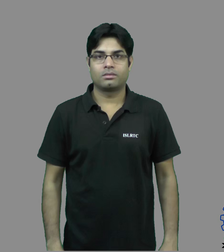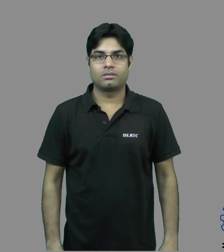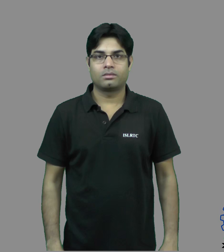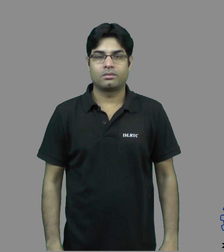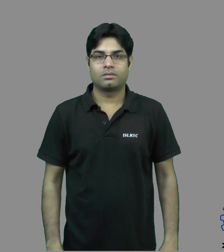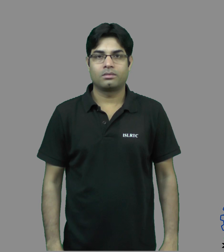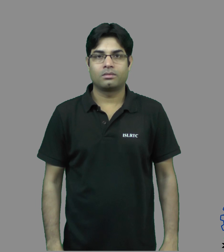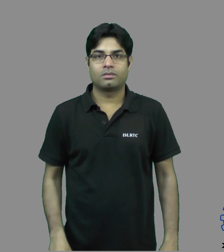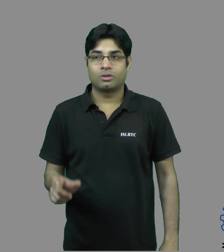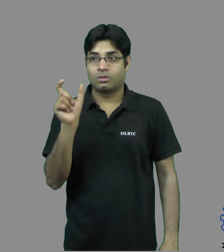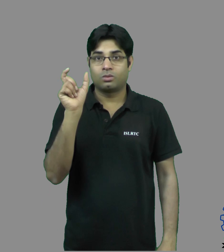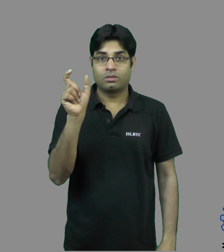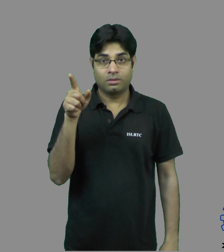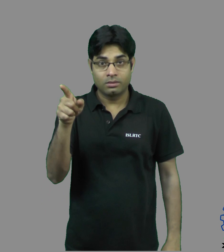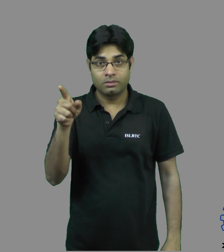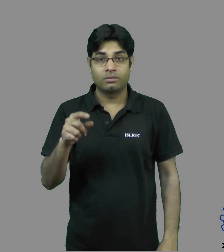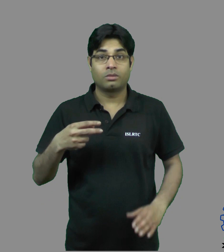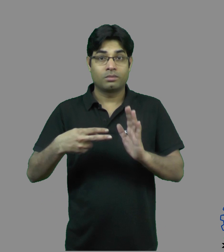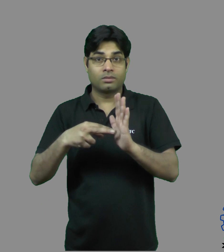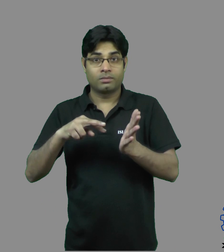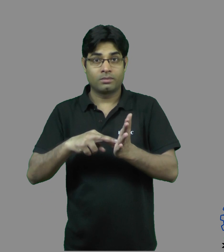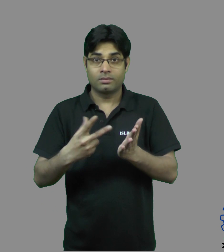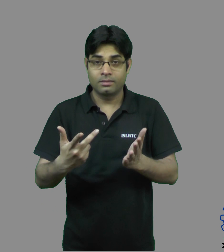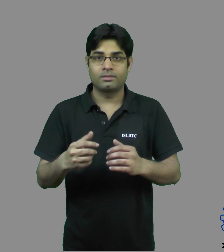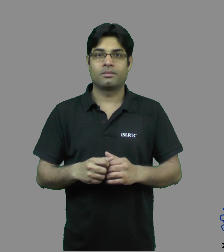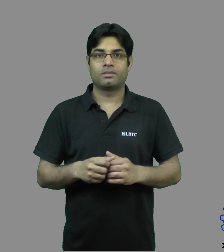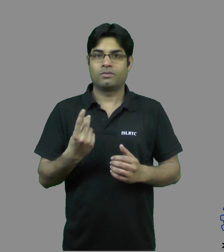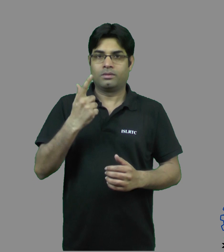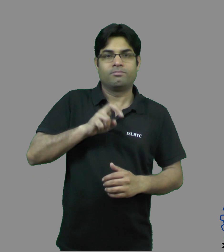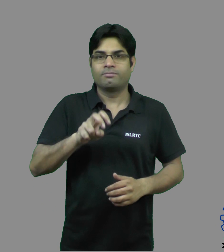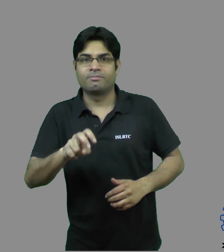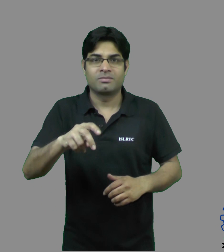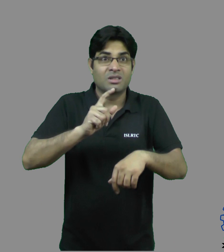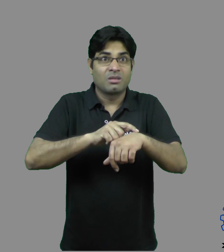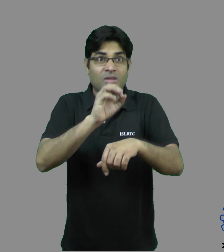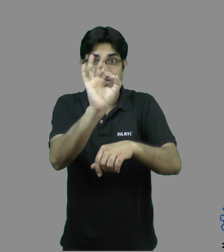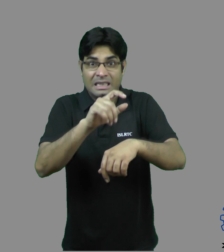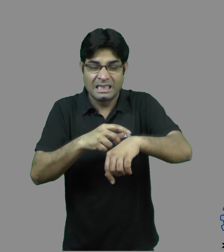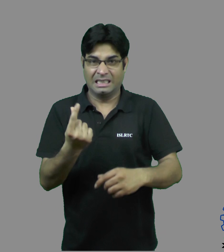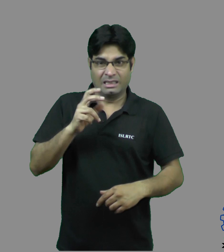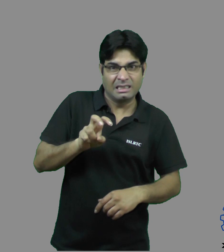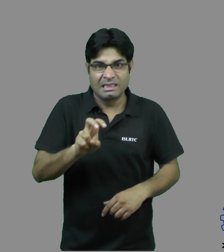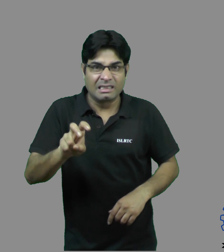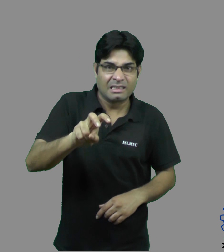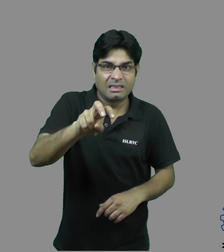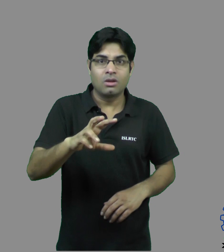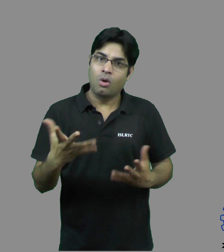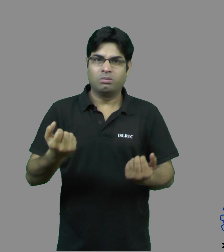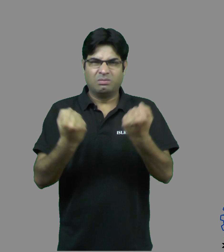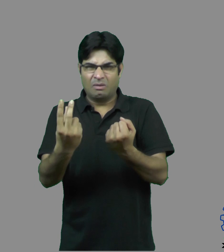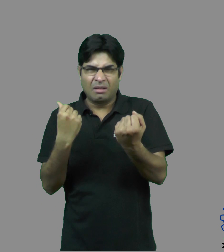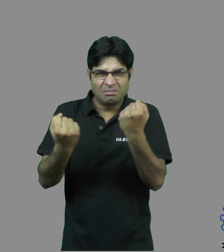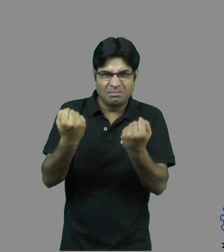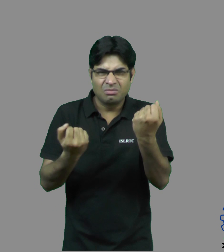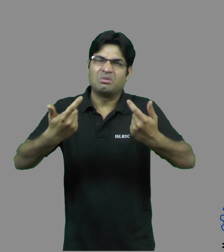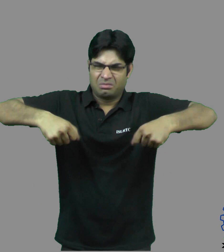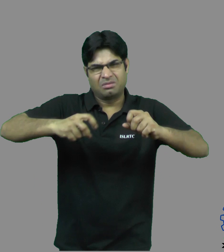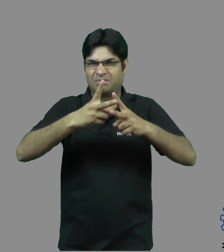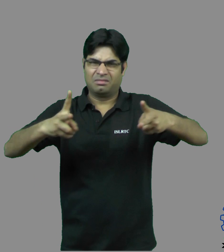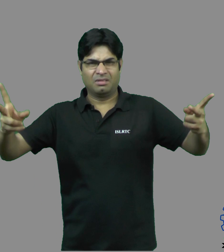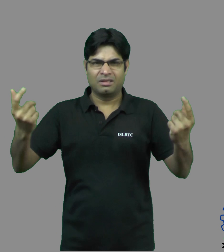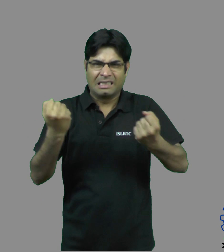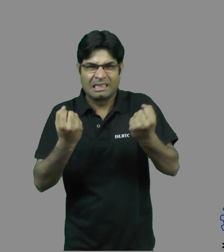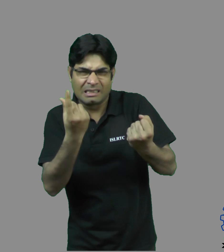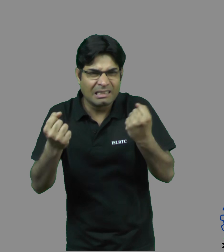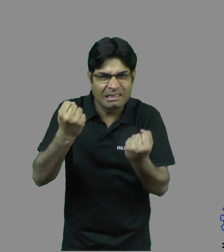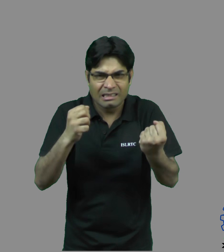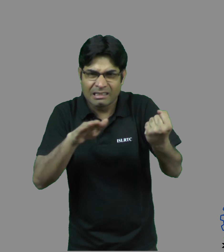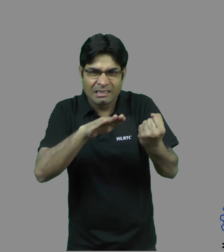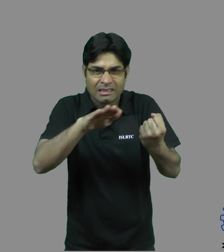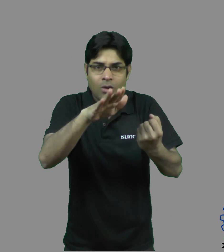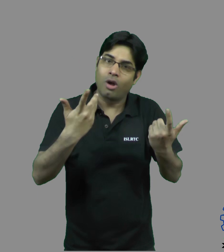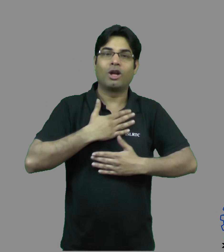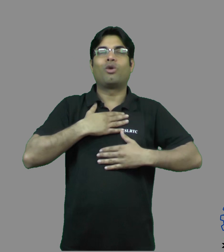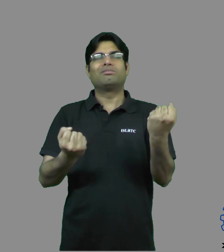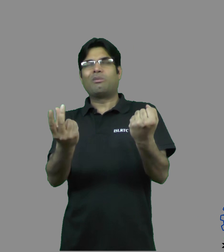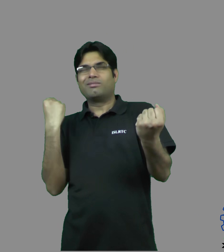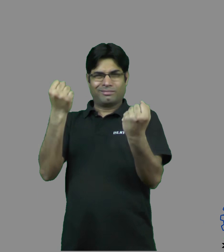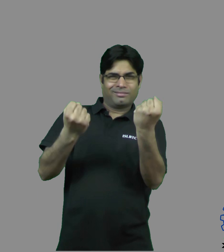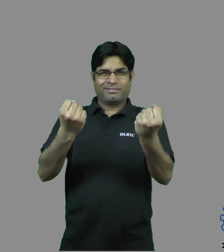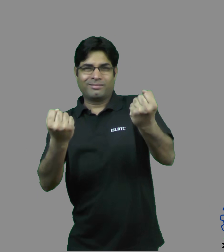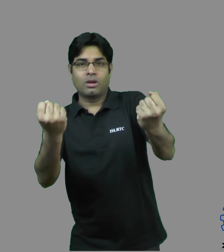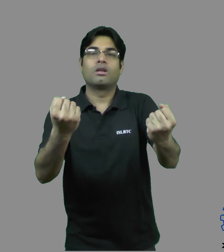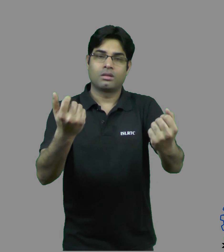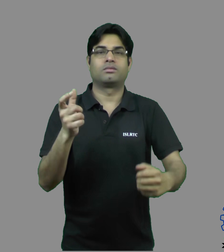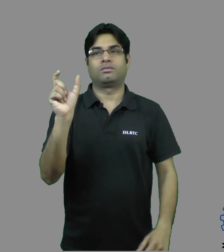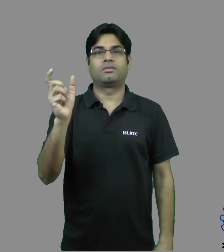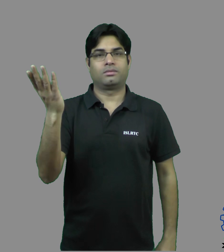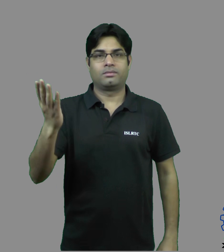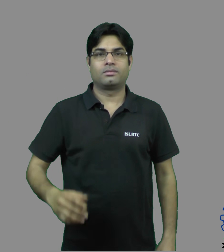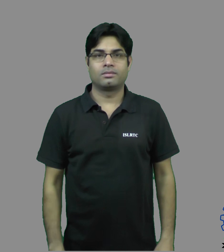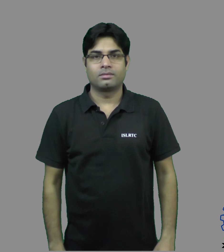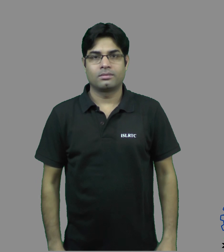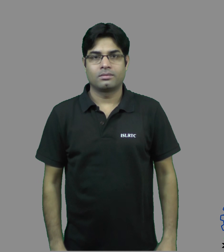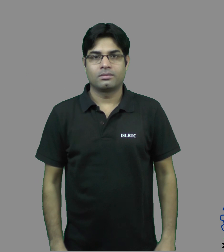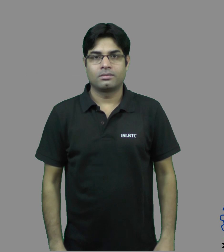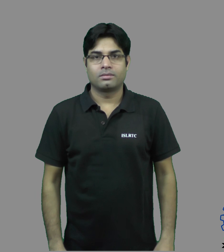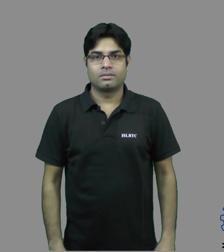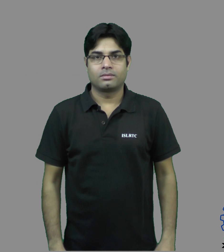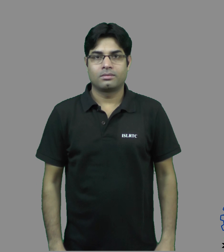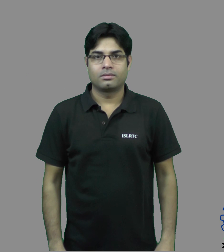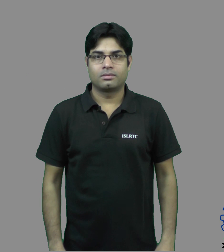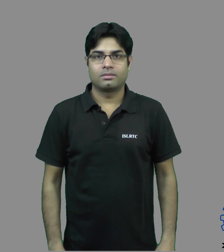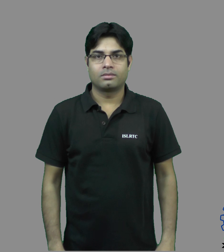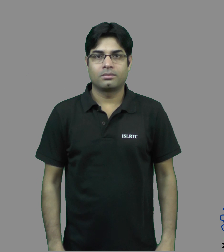Race